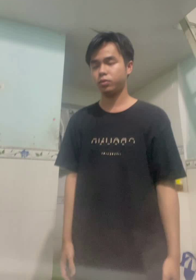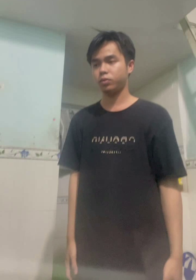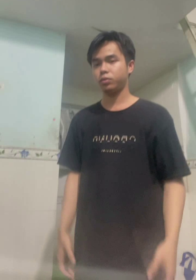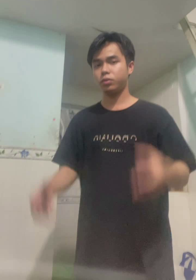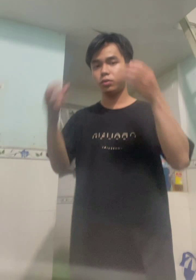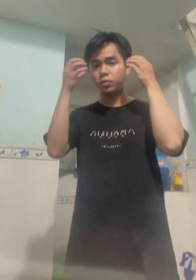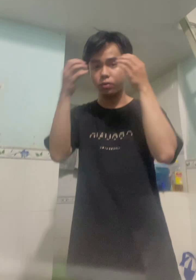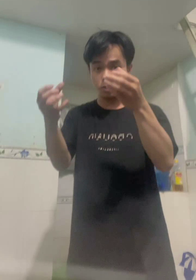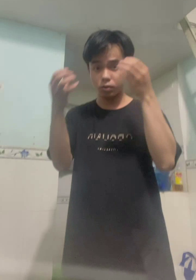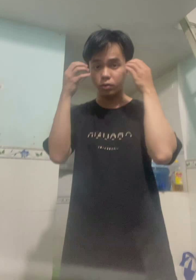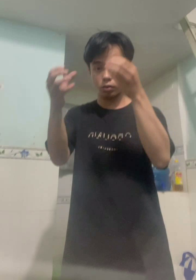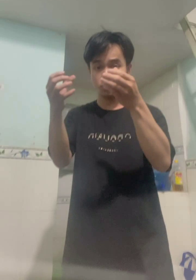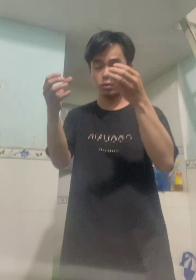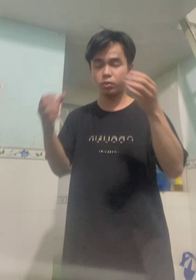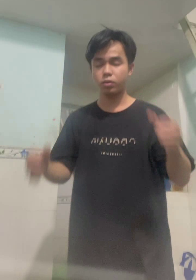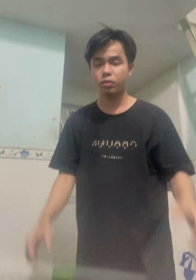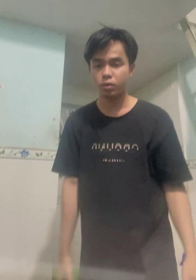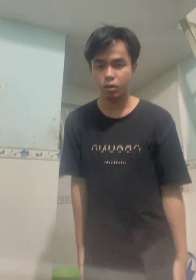ngac nhien